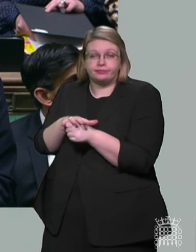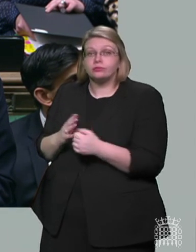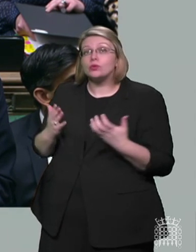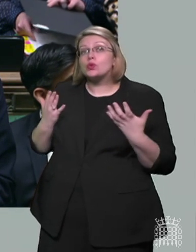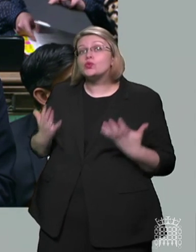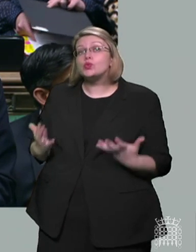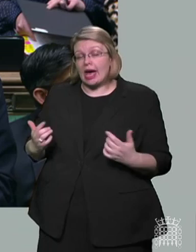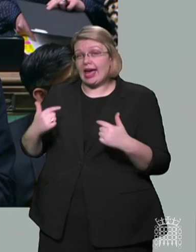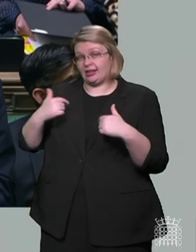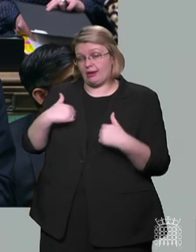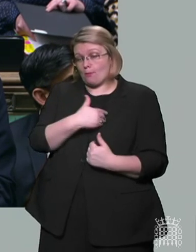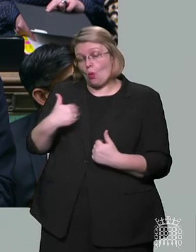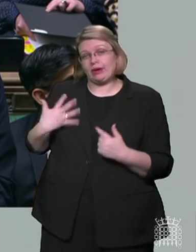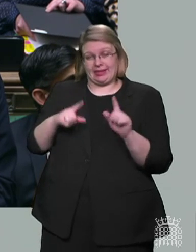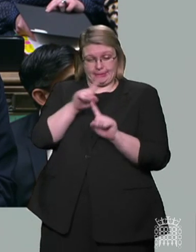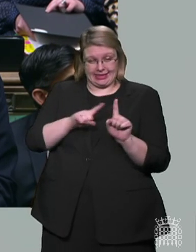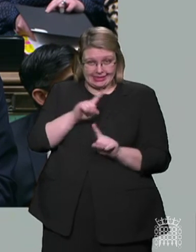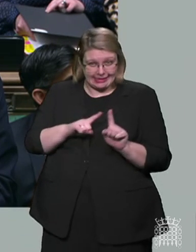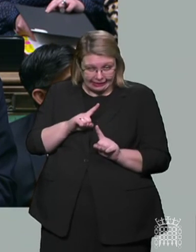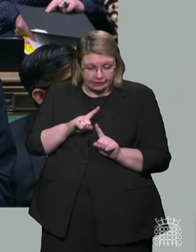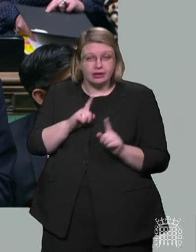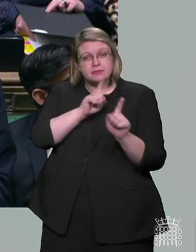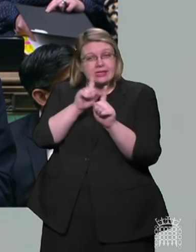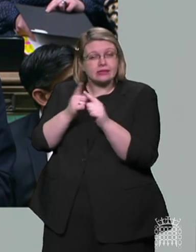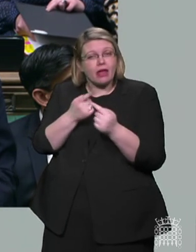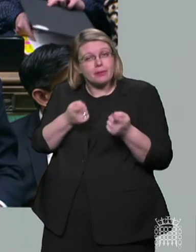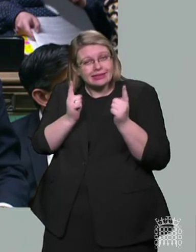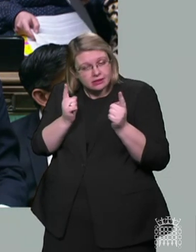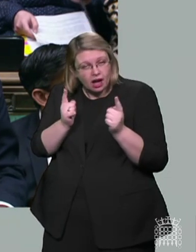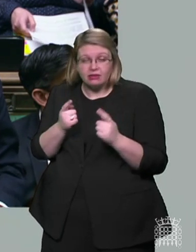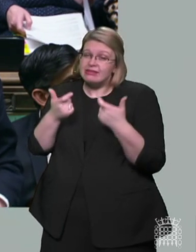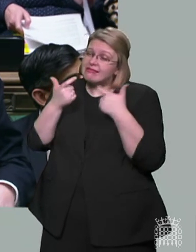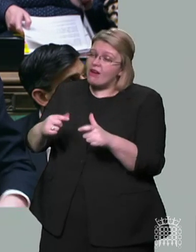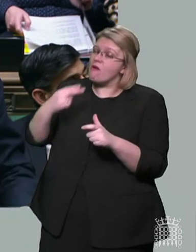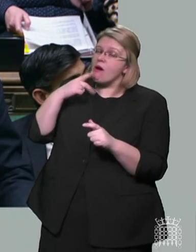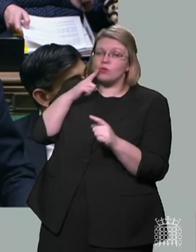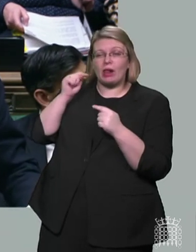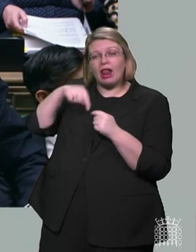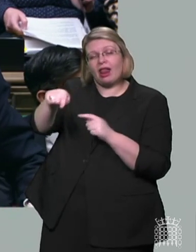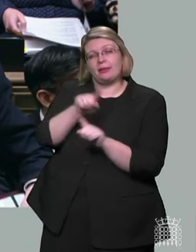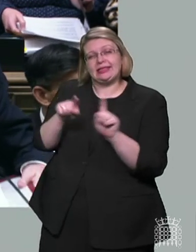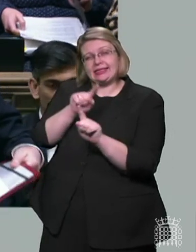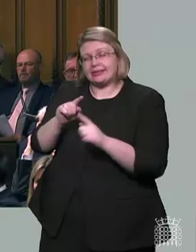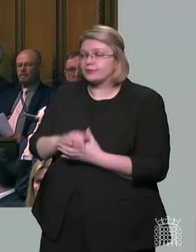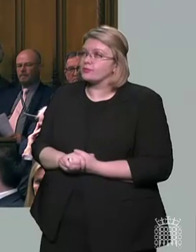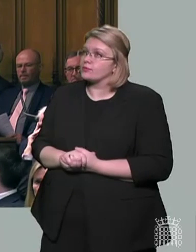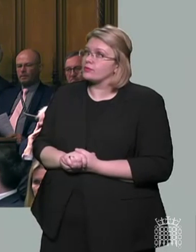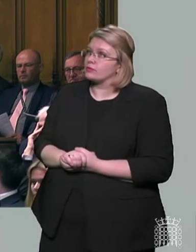This morning I had meetings with ministerial colleagues and others. In addition to my duties in this House, I shall have further such meetings later today.